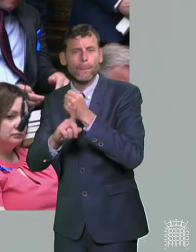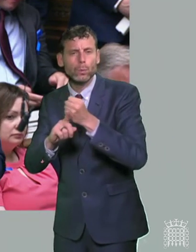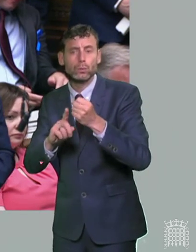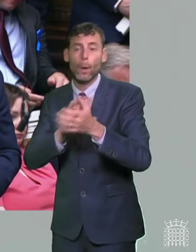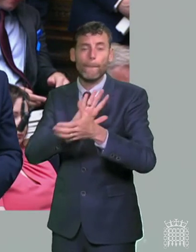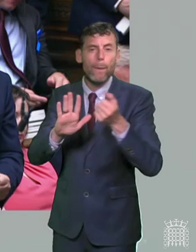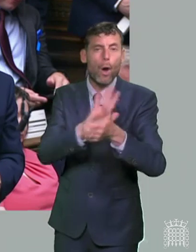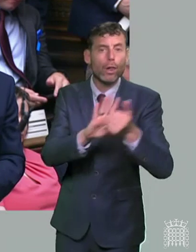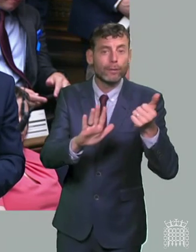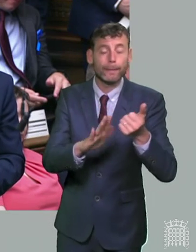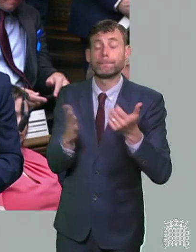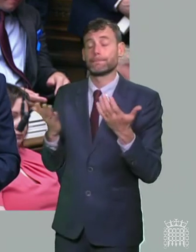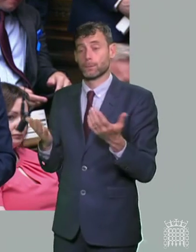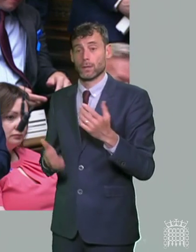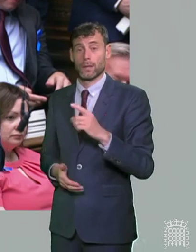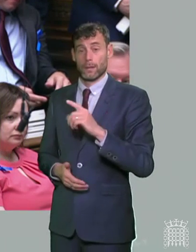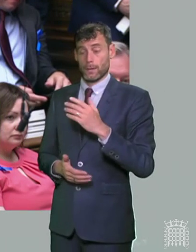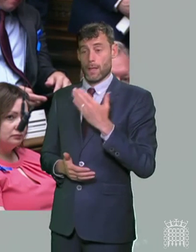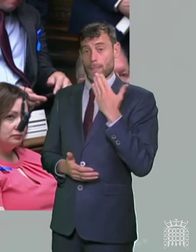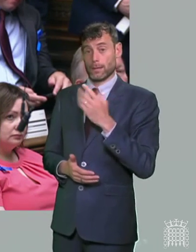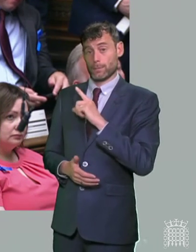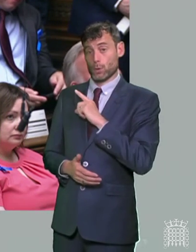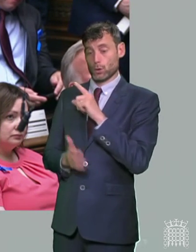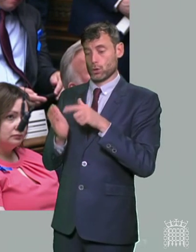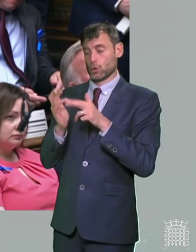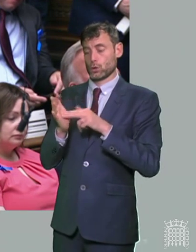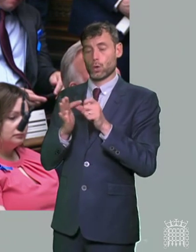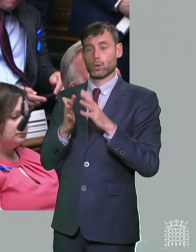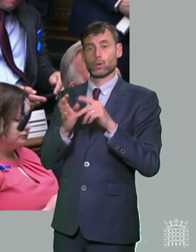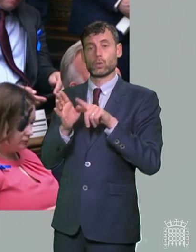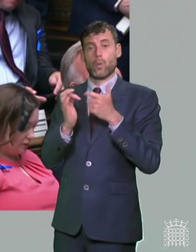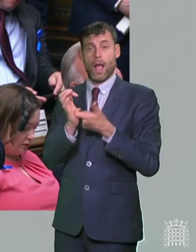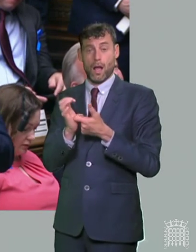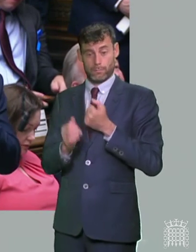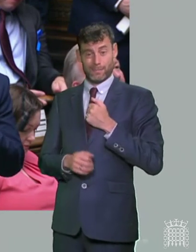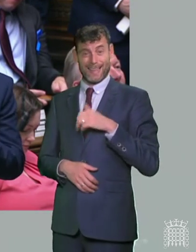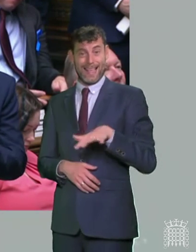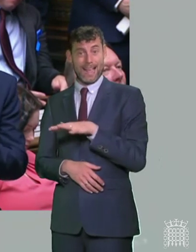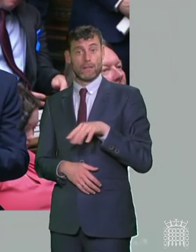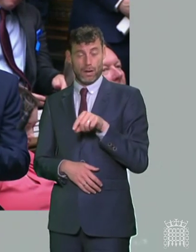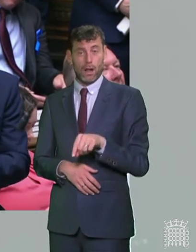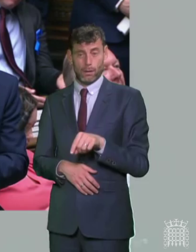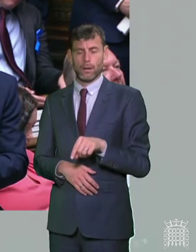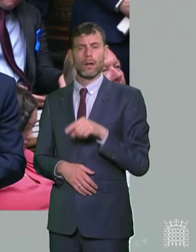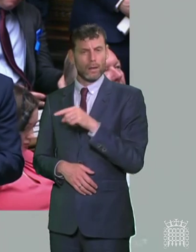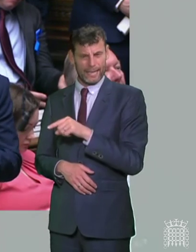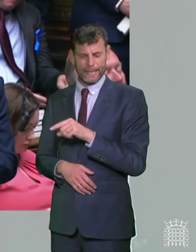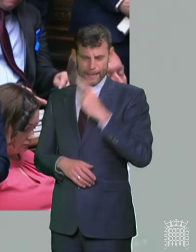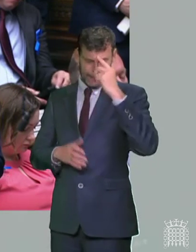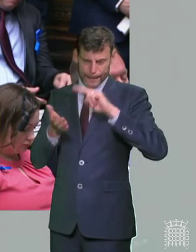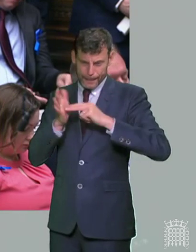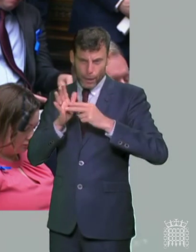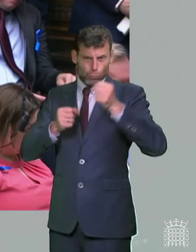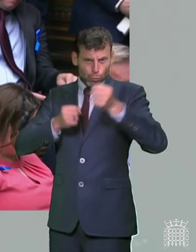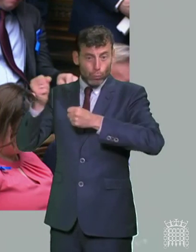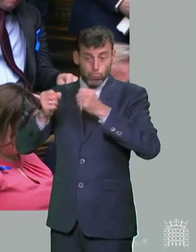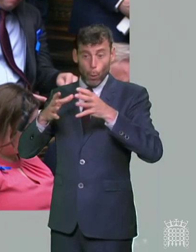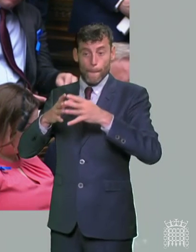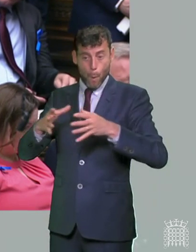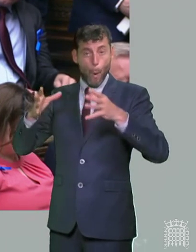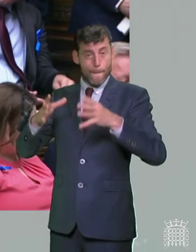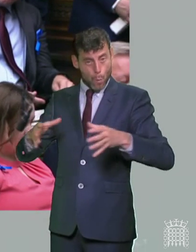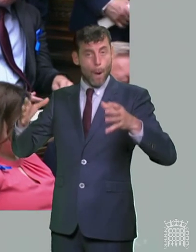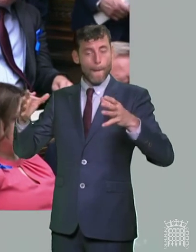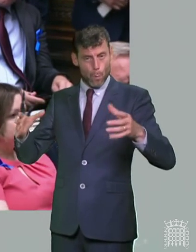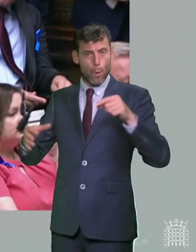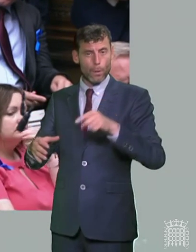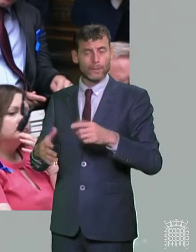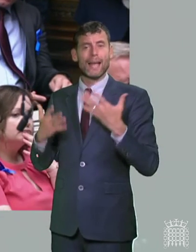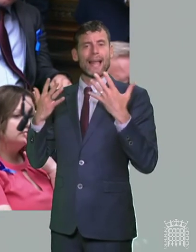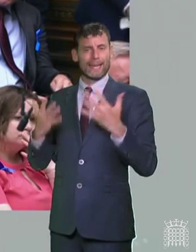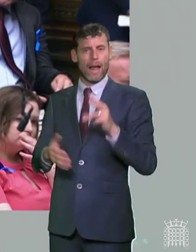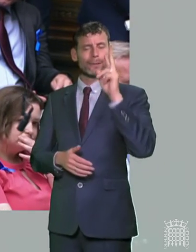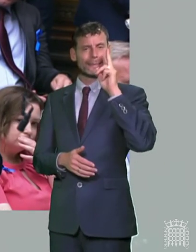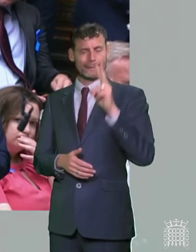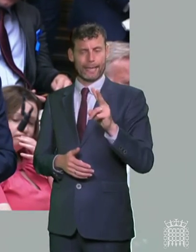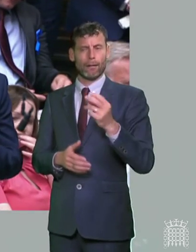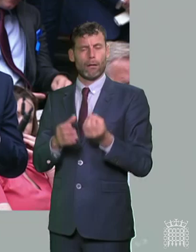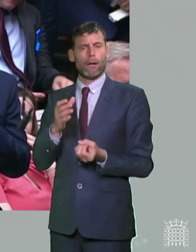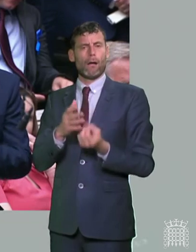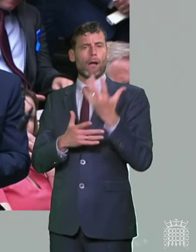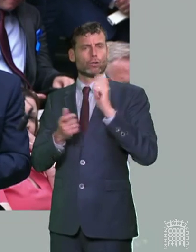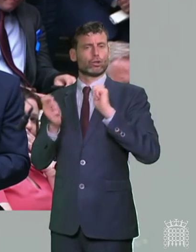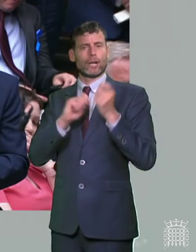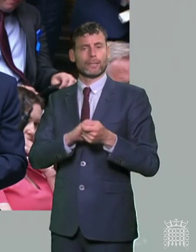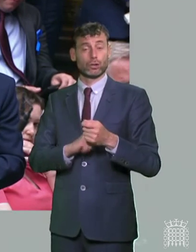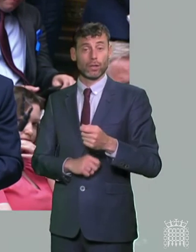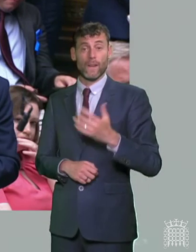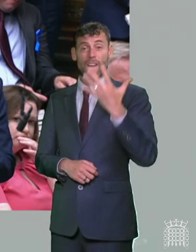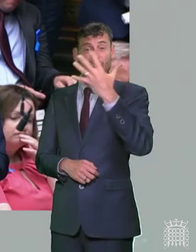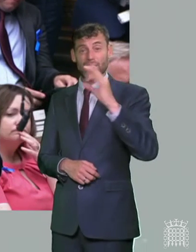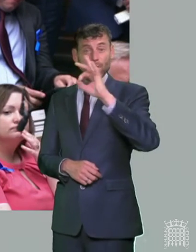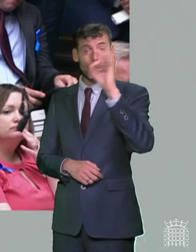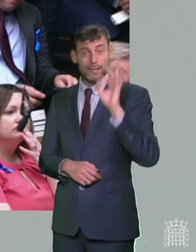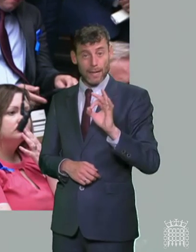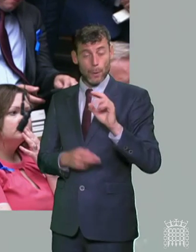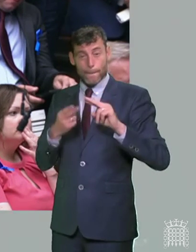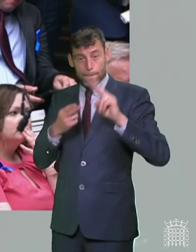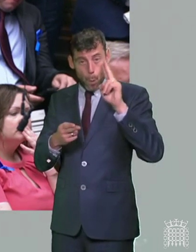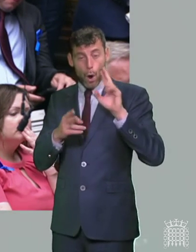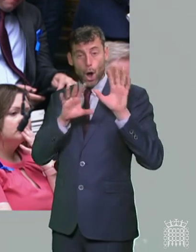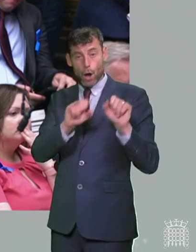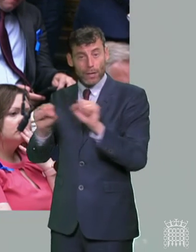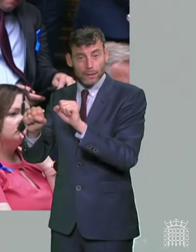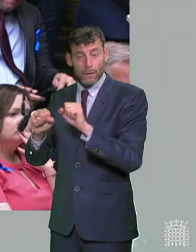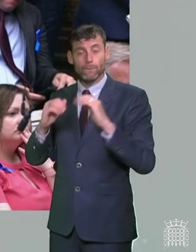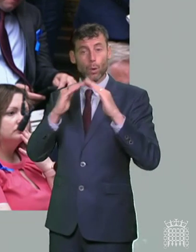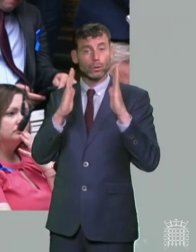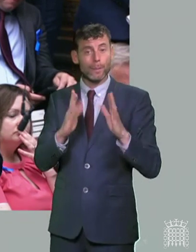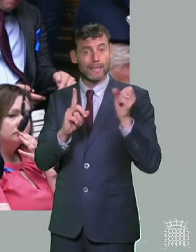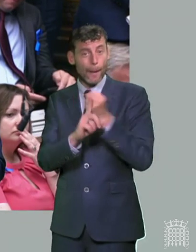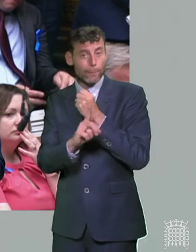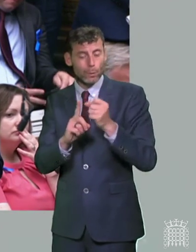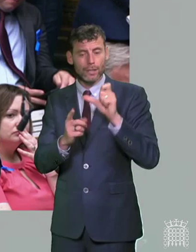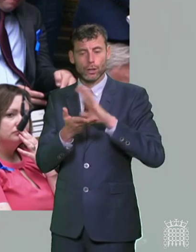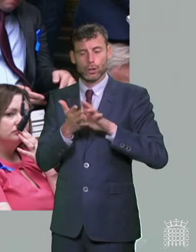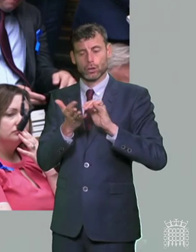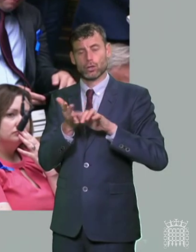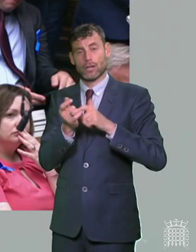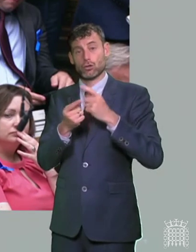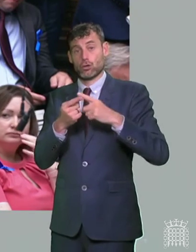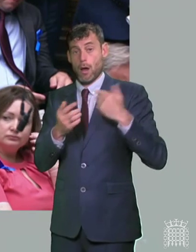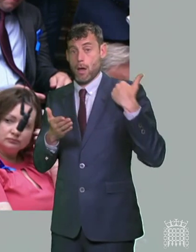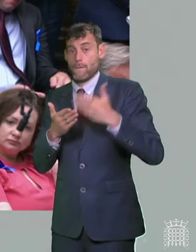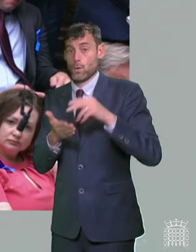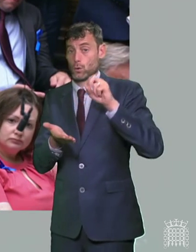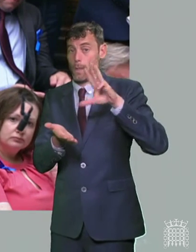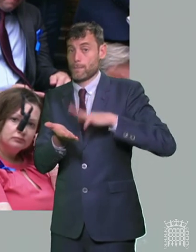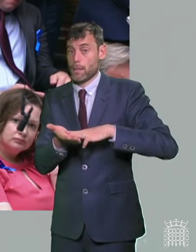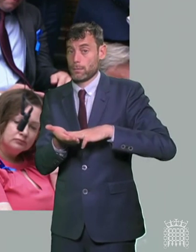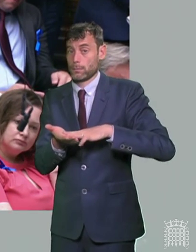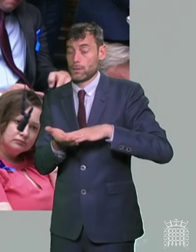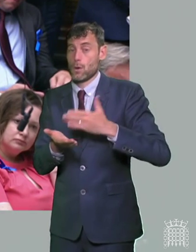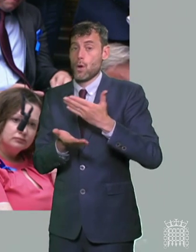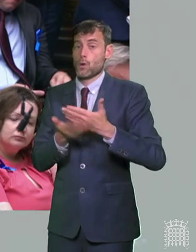Thanks to the initiatives of John Dwyer, the excellent police and crime commissioner in Cheshire, and sustained recruitment by the new chief constable, the hard work of our police officers is paying off, with an almost 50% increase in arrests for domestic abuse in Cheshire in the last 12 months.